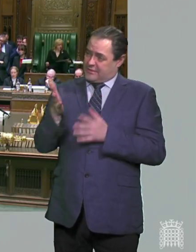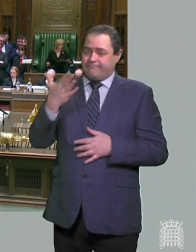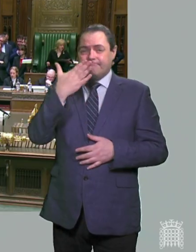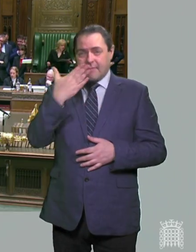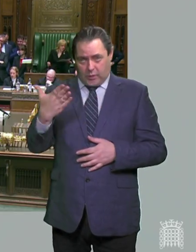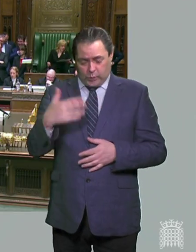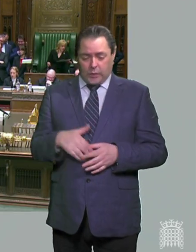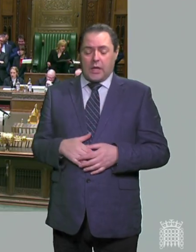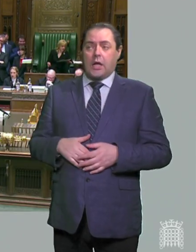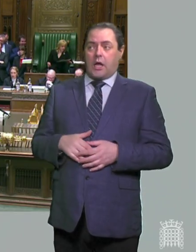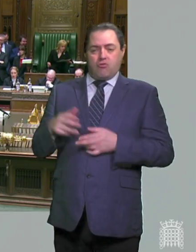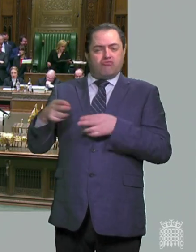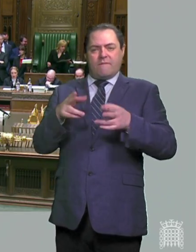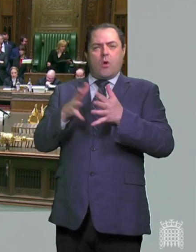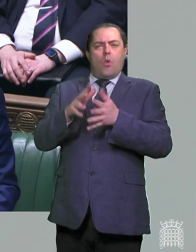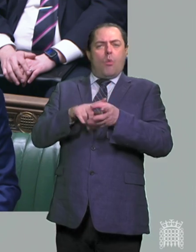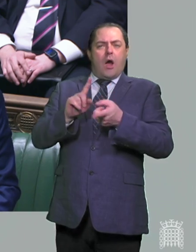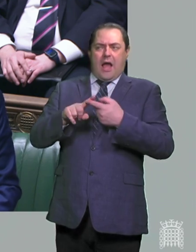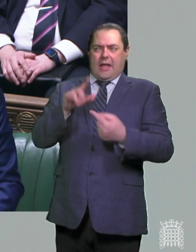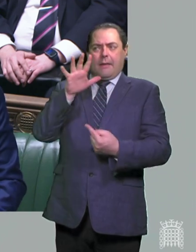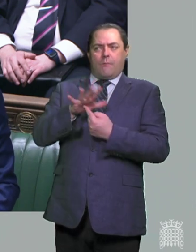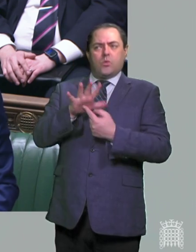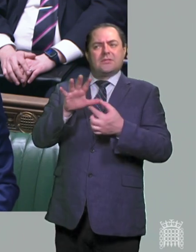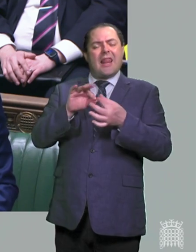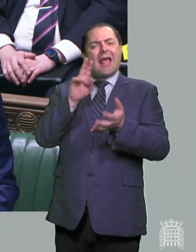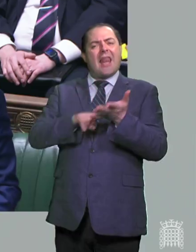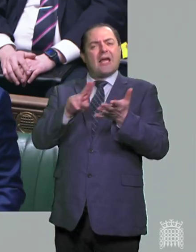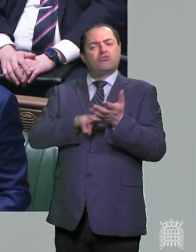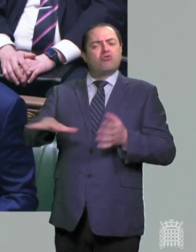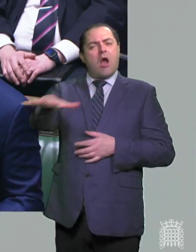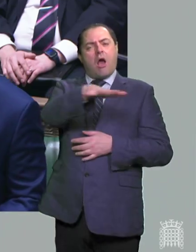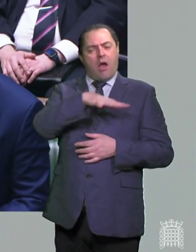The River Wye is obviously of huge importance to nature.